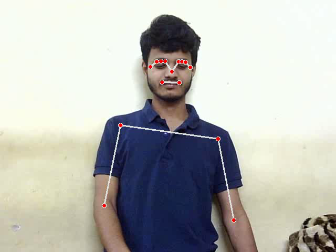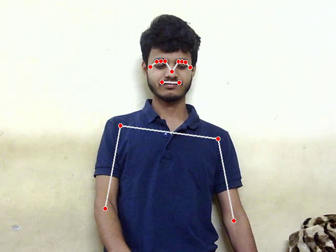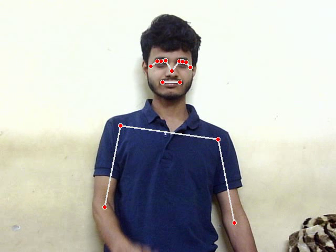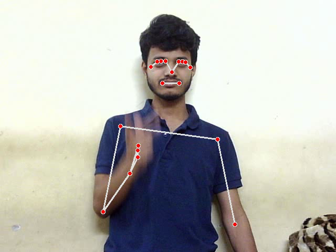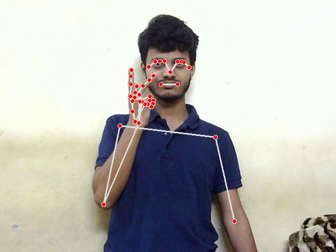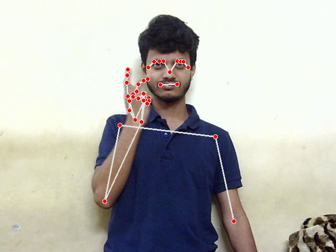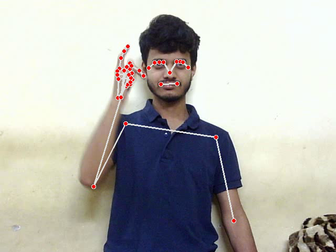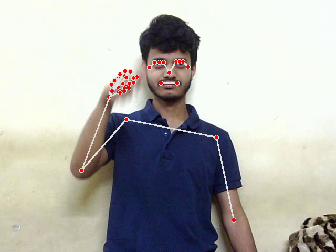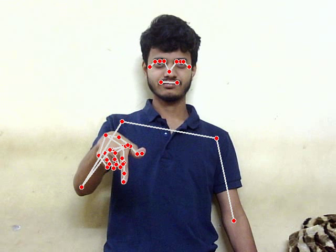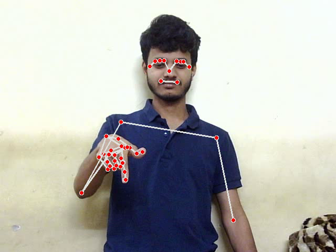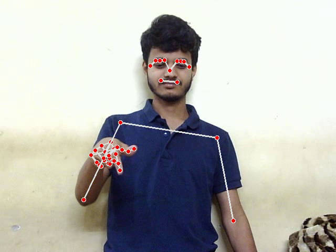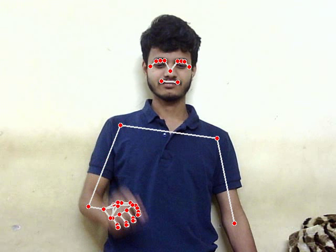see you later